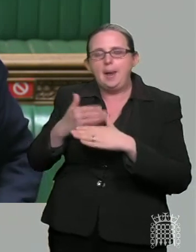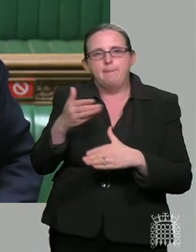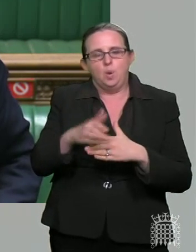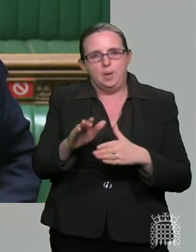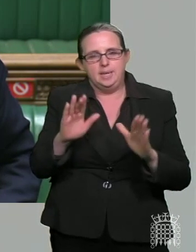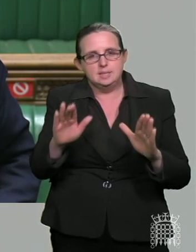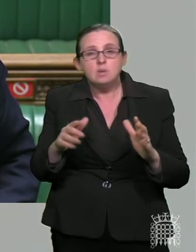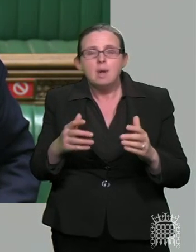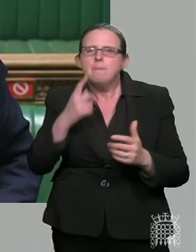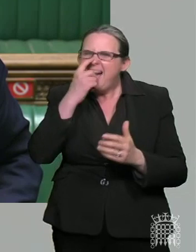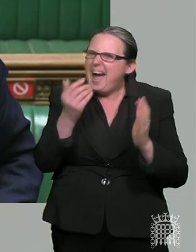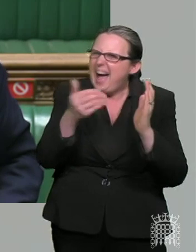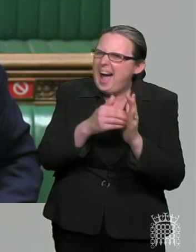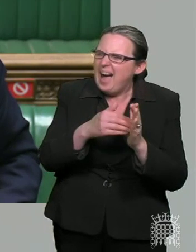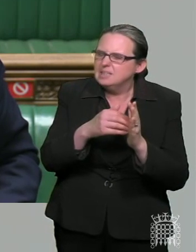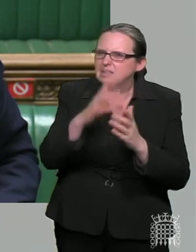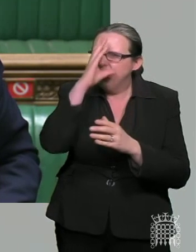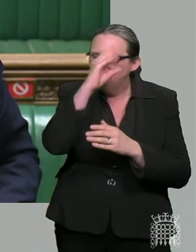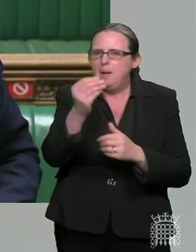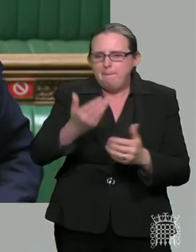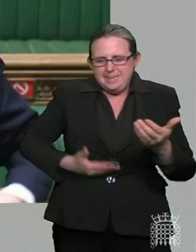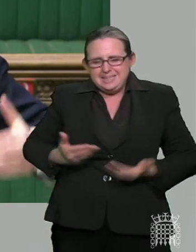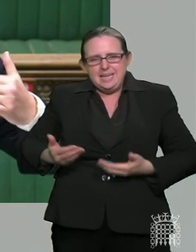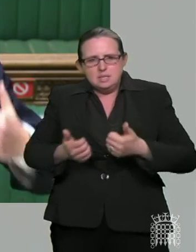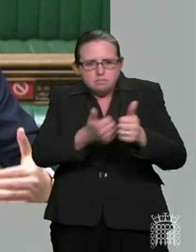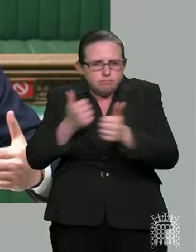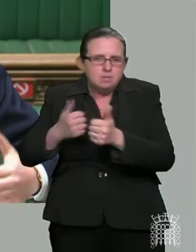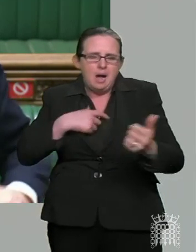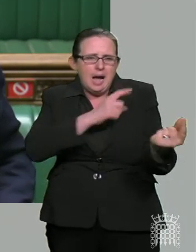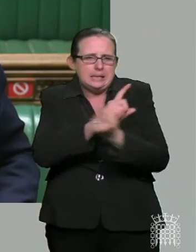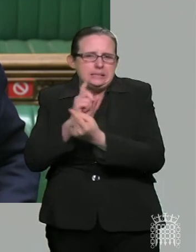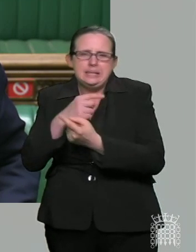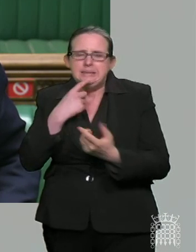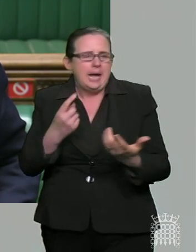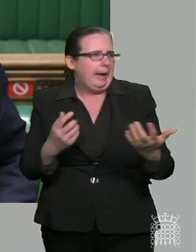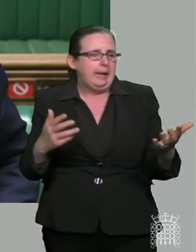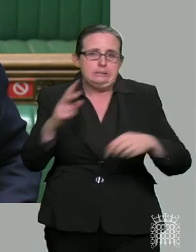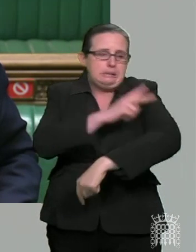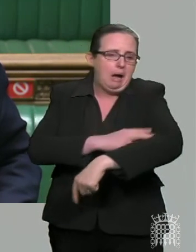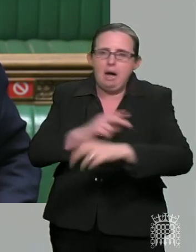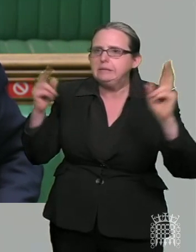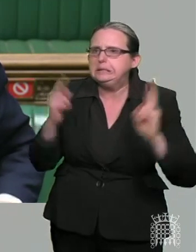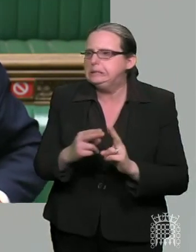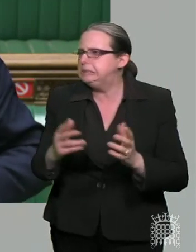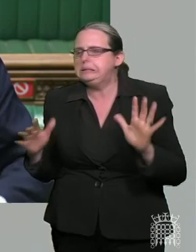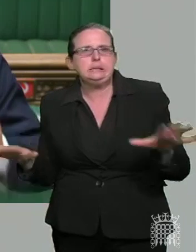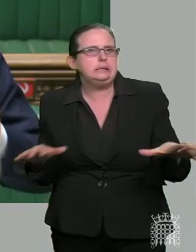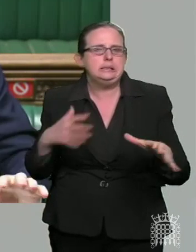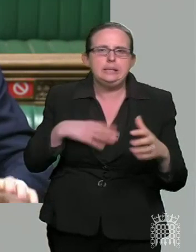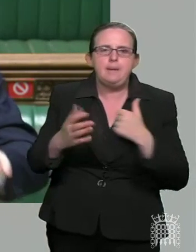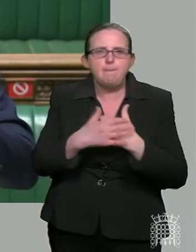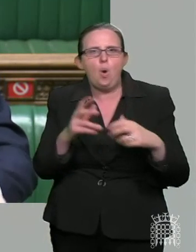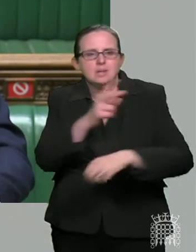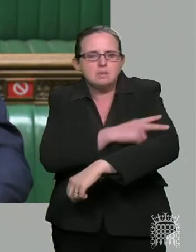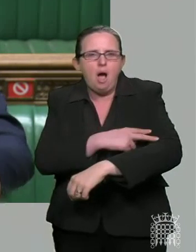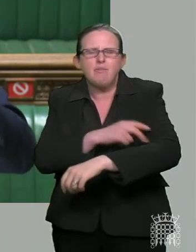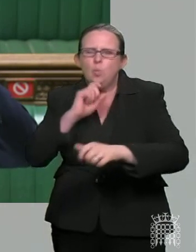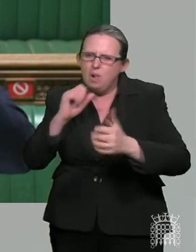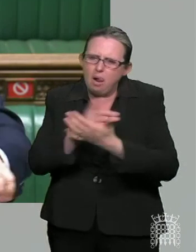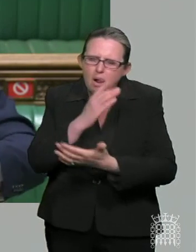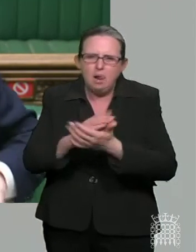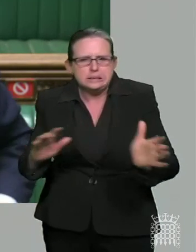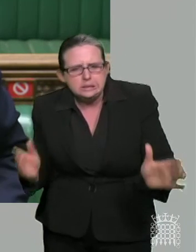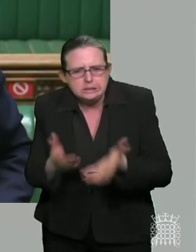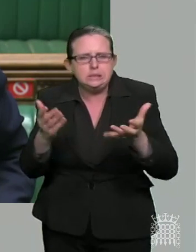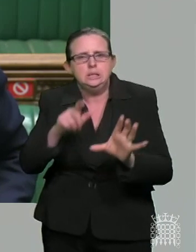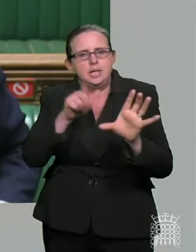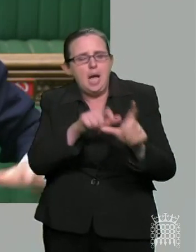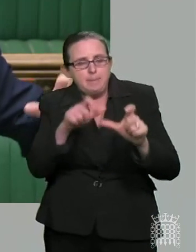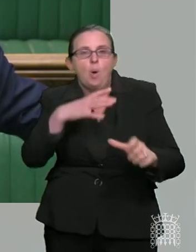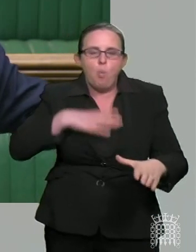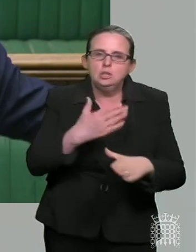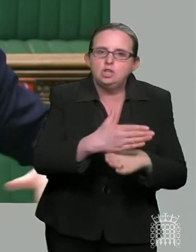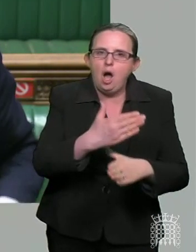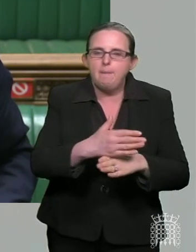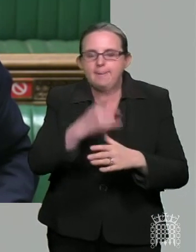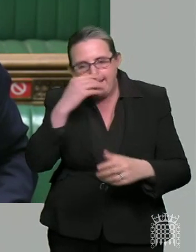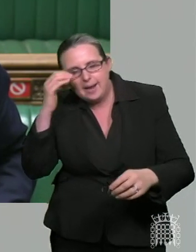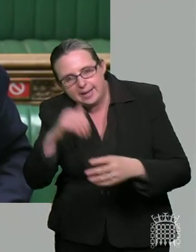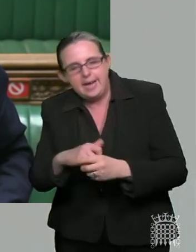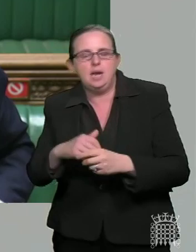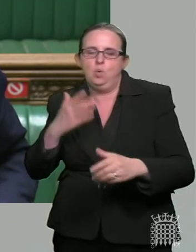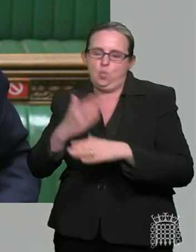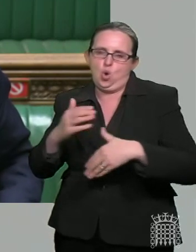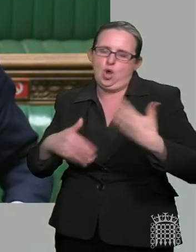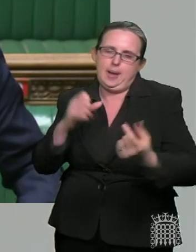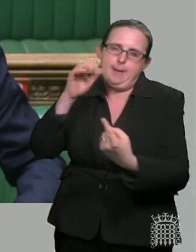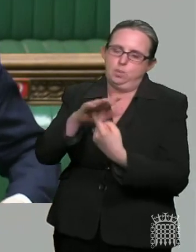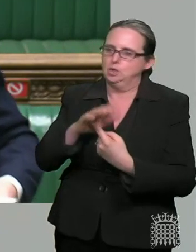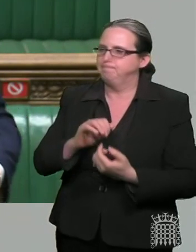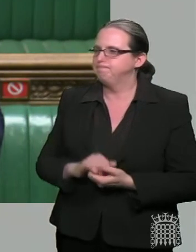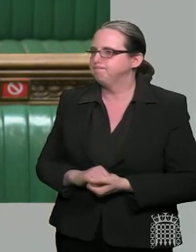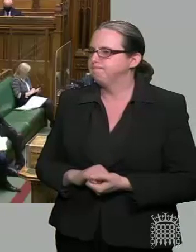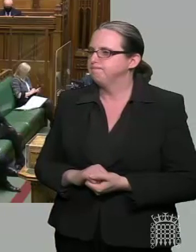I can also tell the honourable Gentleman that the businesses I talk to are currently facing shortages of workers in many sectors, and we will work flat out to ensure that we get those who want jobs to those who need workers.